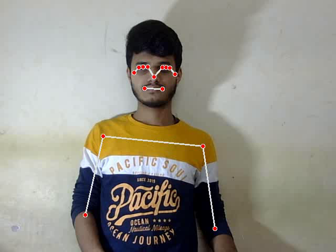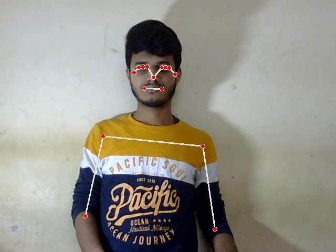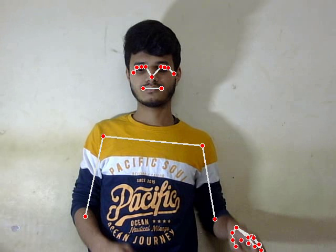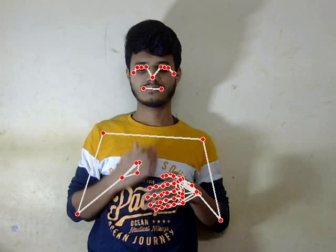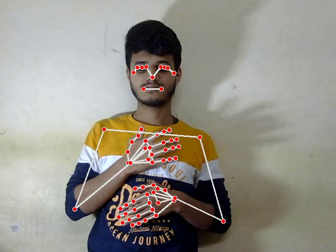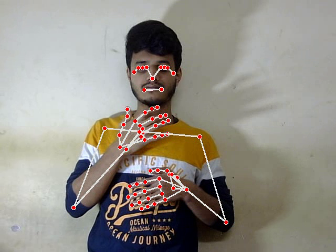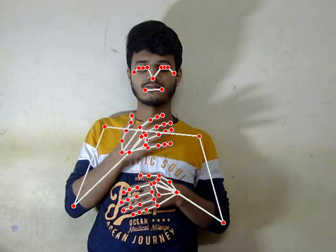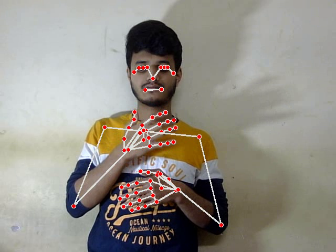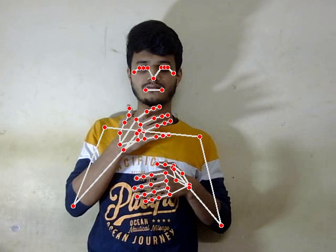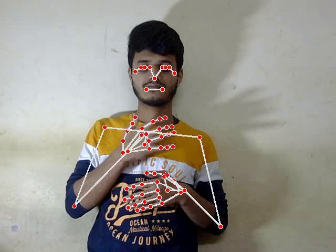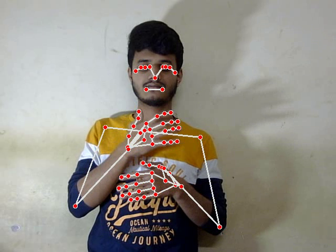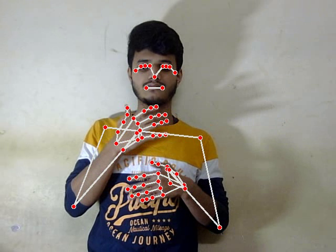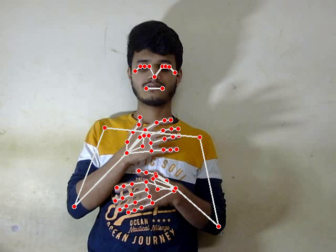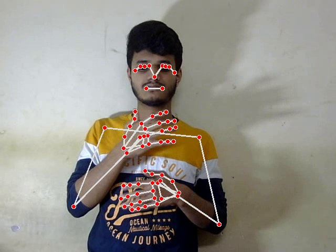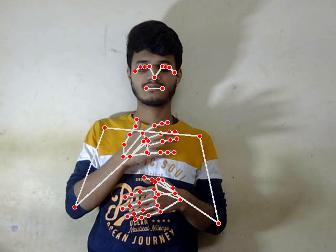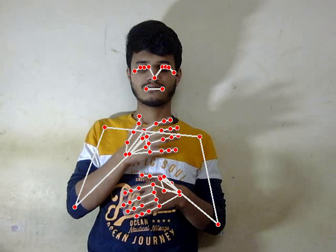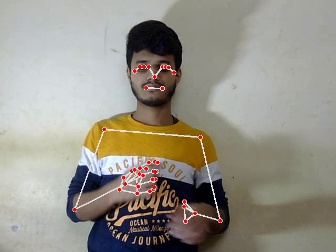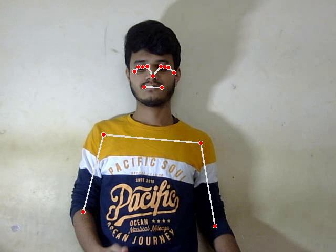happy